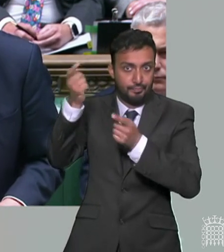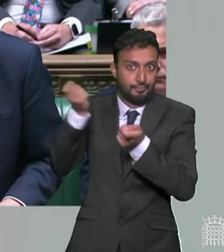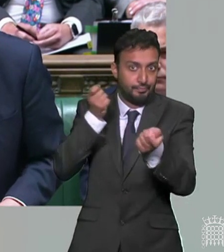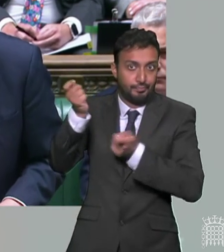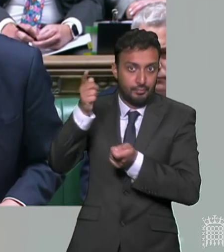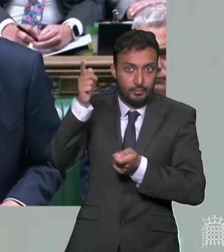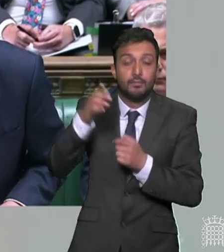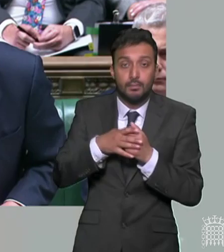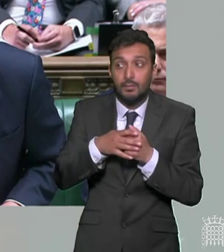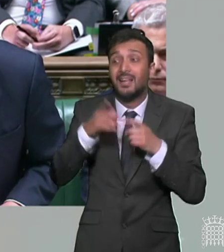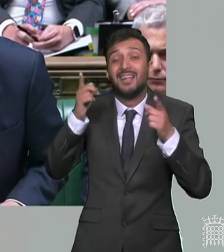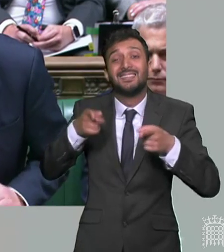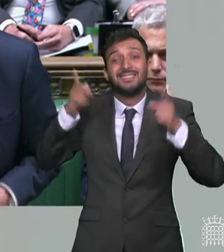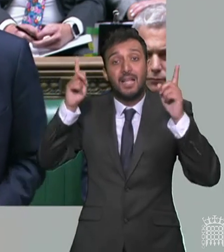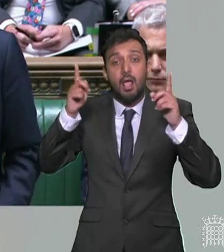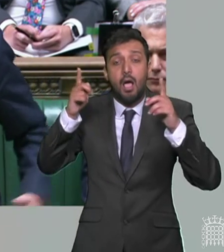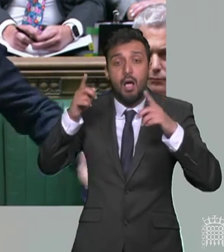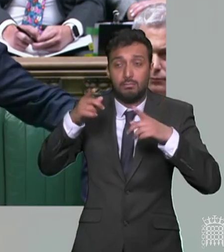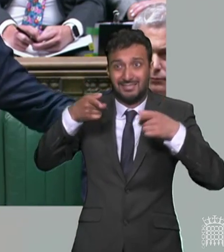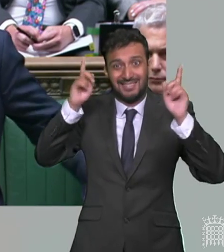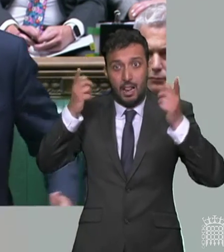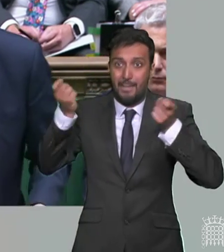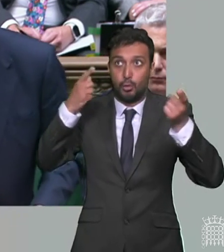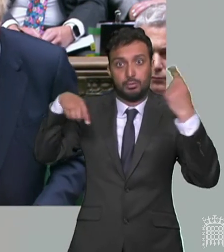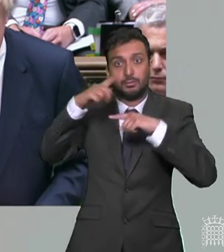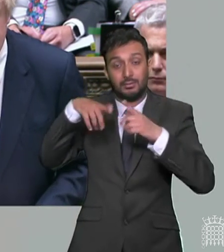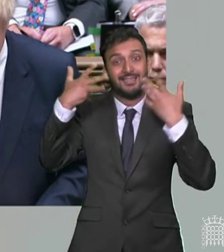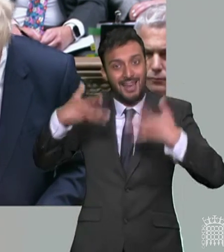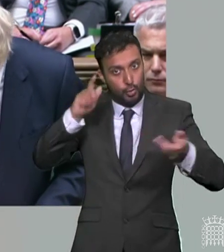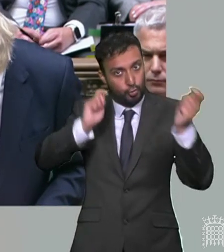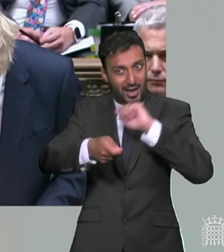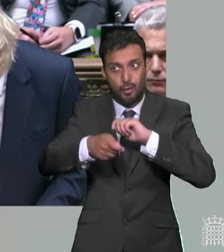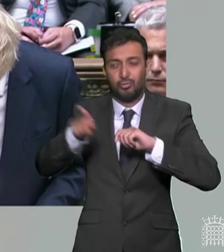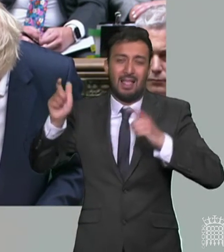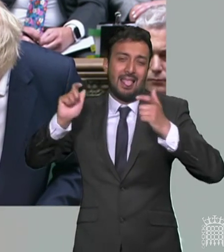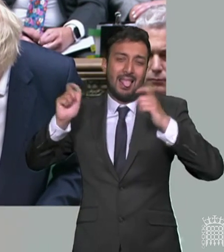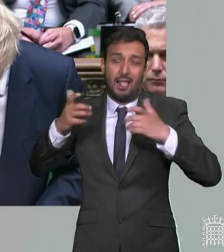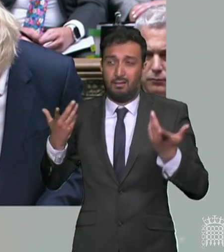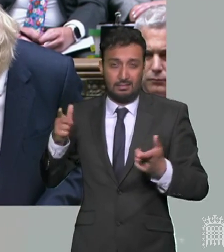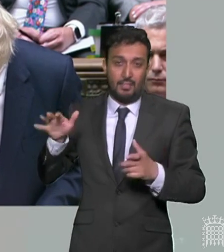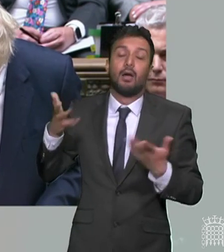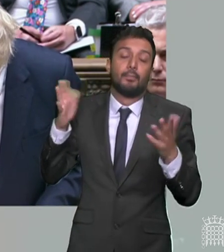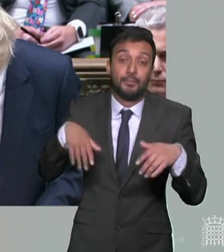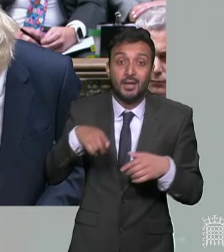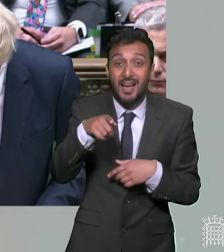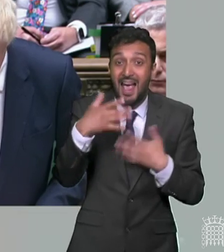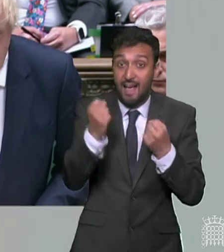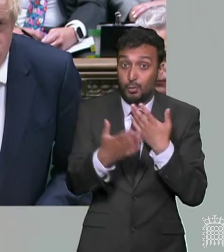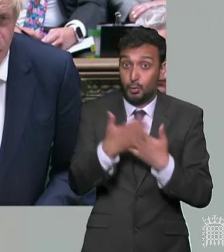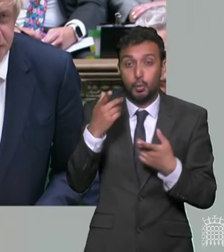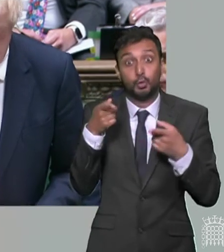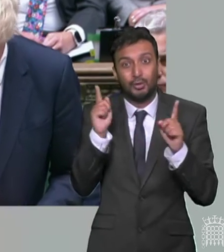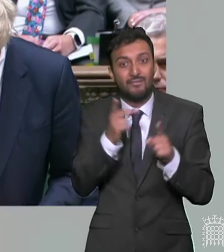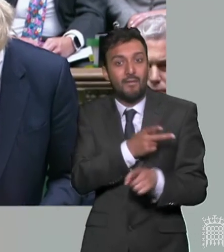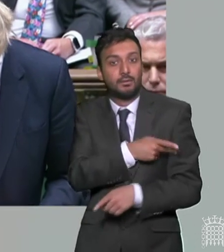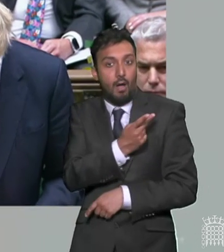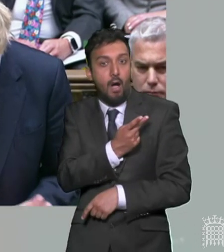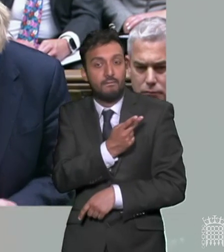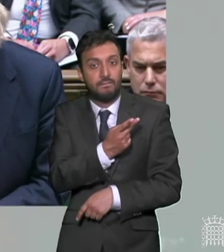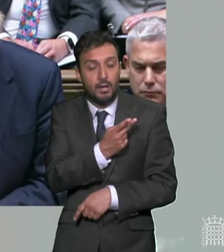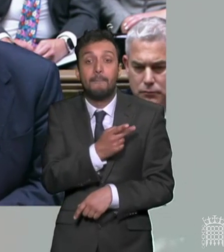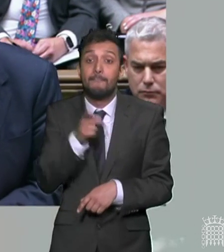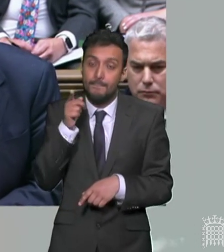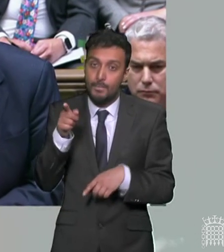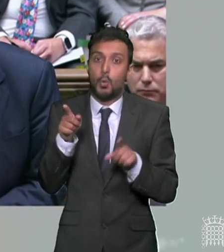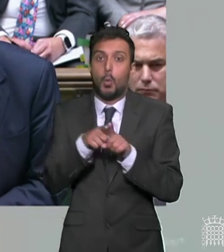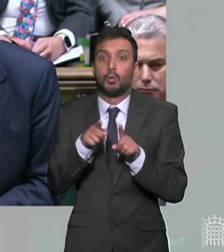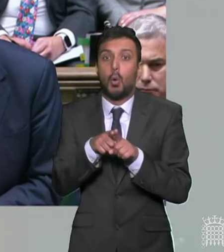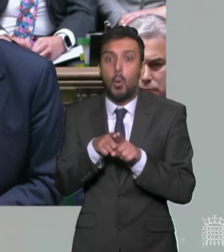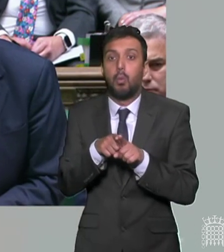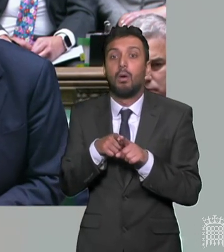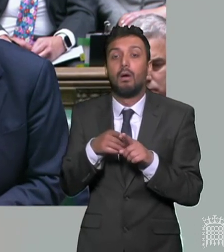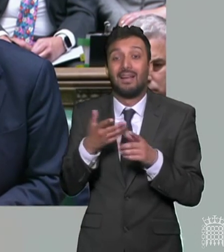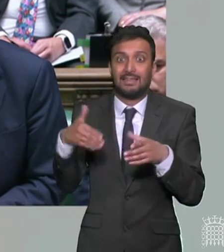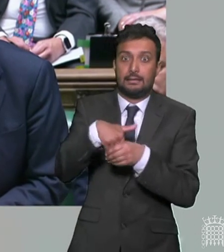There is a new chief of staff, an elected Member of this House who commands the status of a Cabinet Minister.